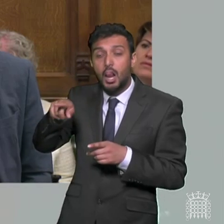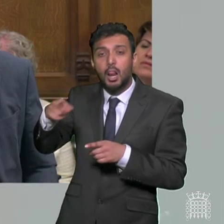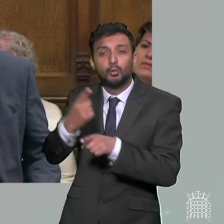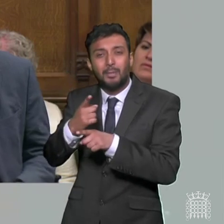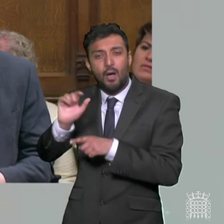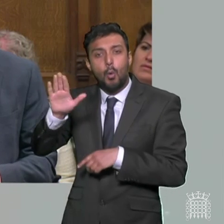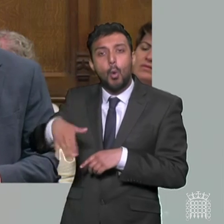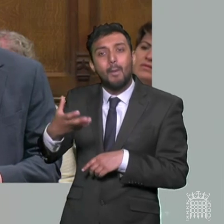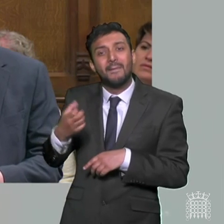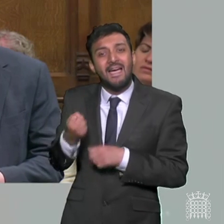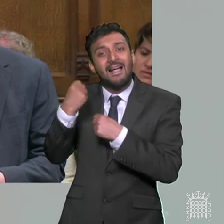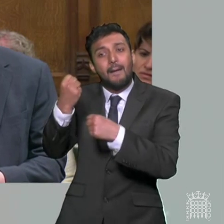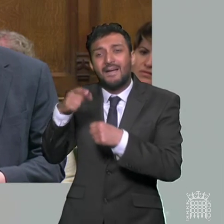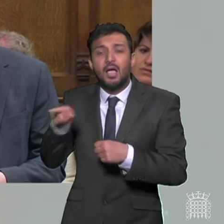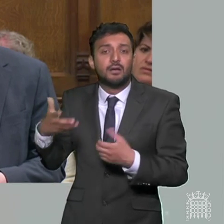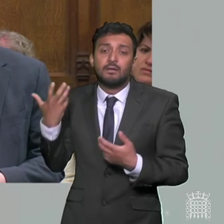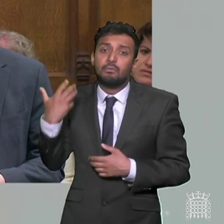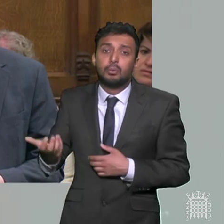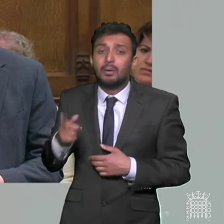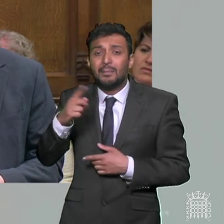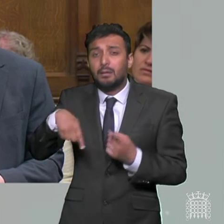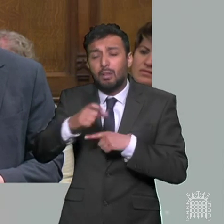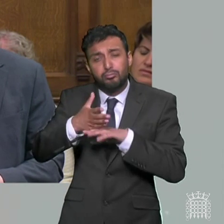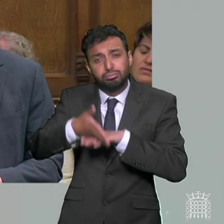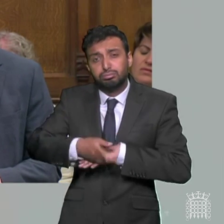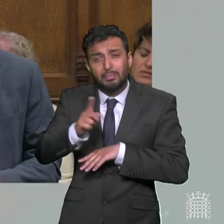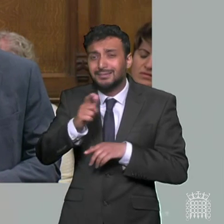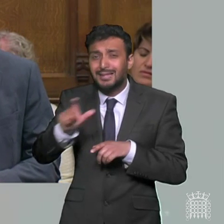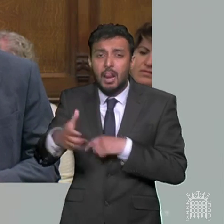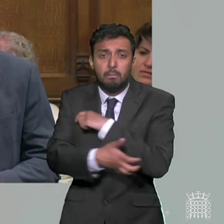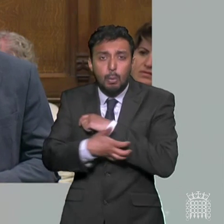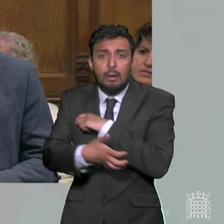They are tired of seeing people in our community working hard but living in poverty.